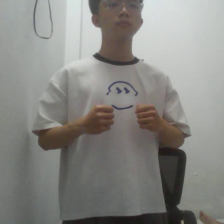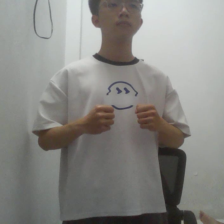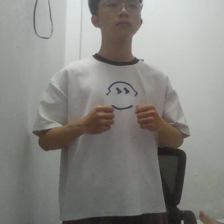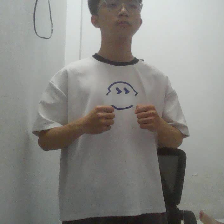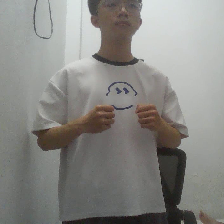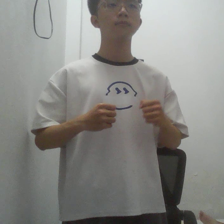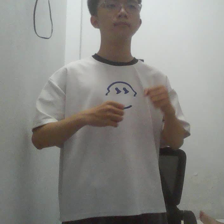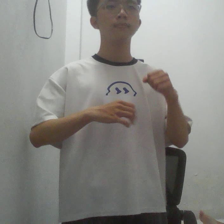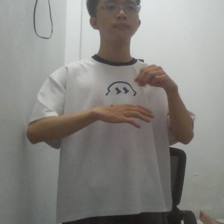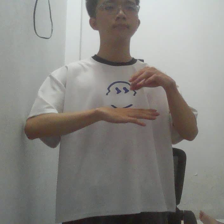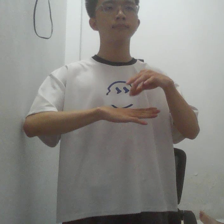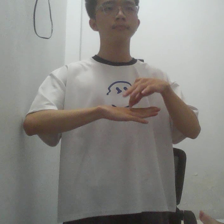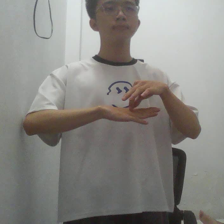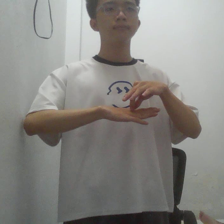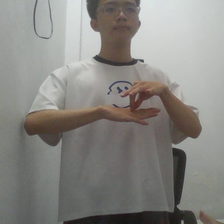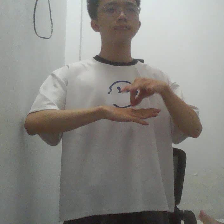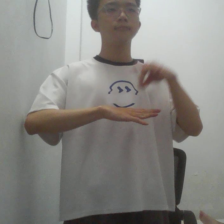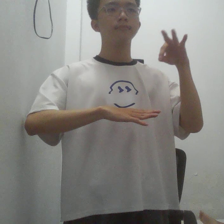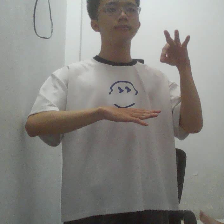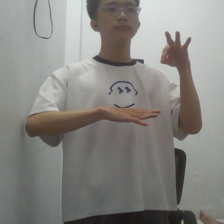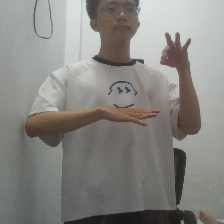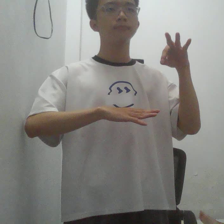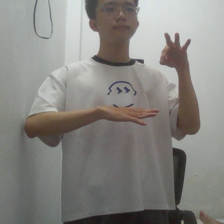tuan